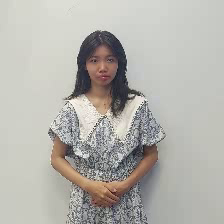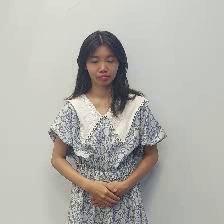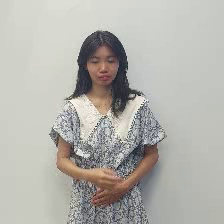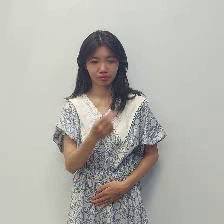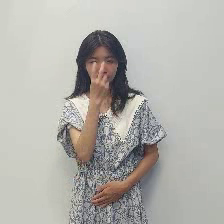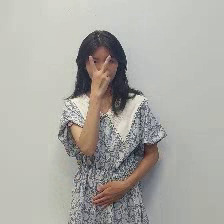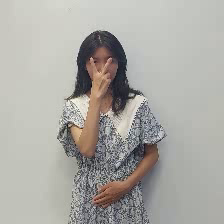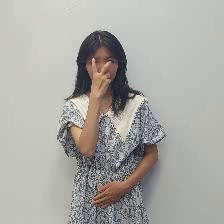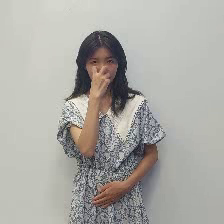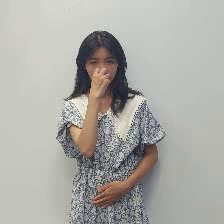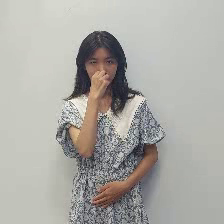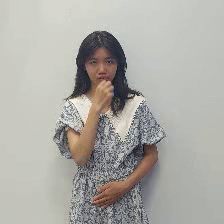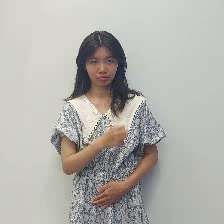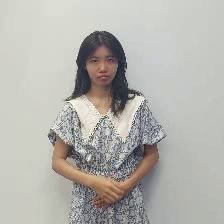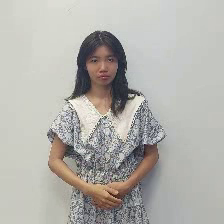Khóc